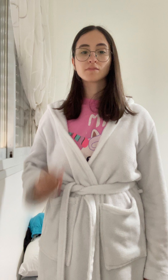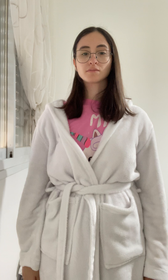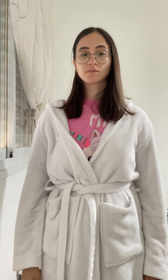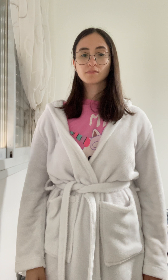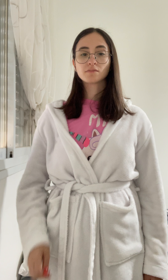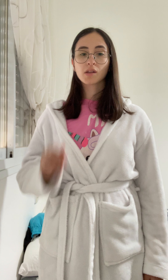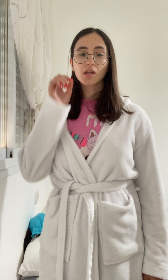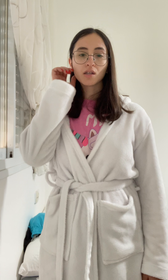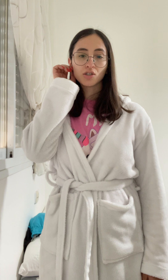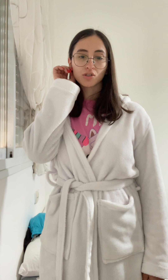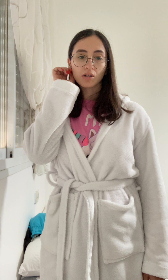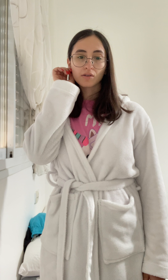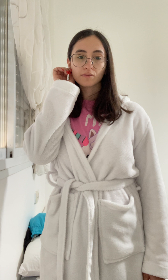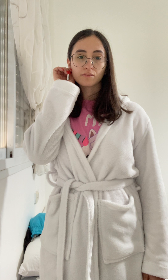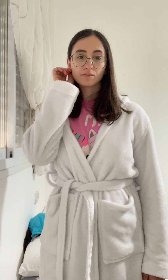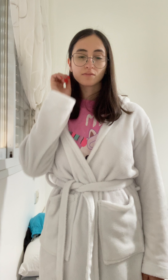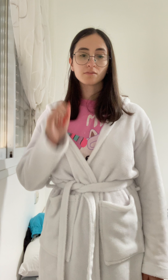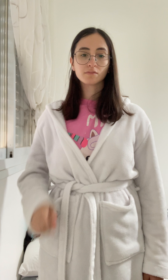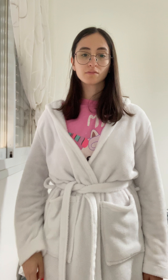אישה